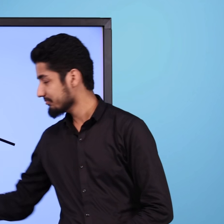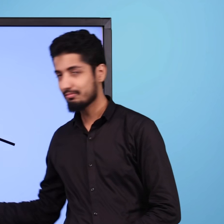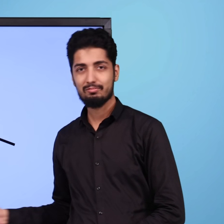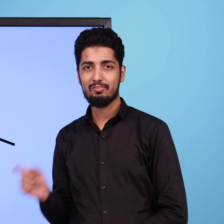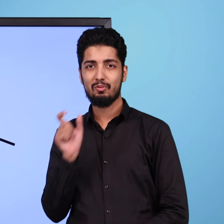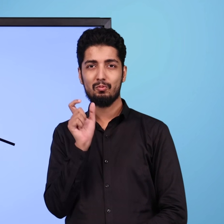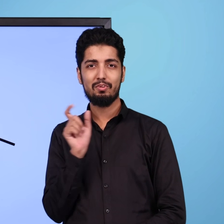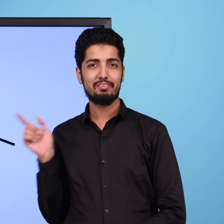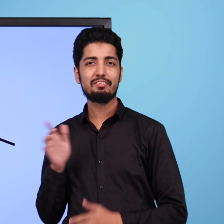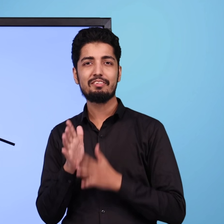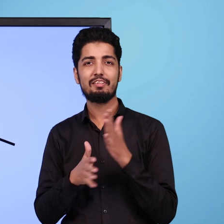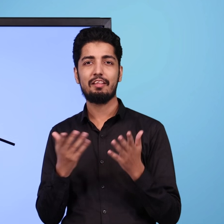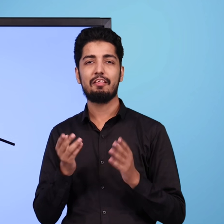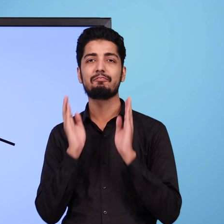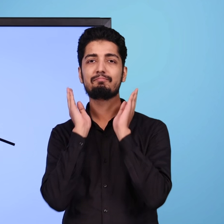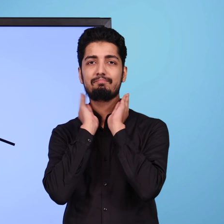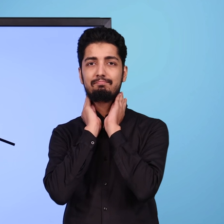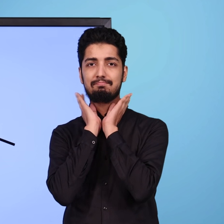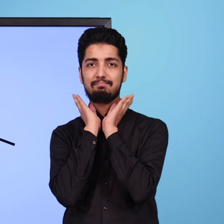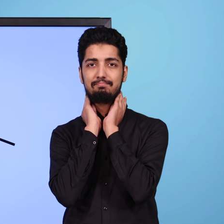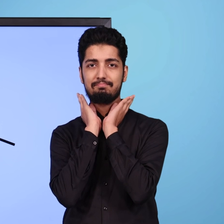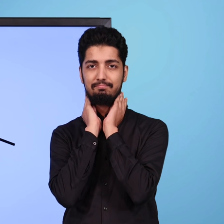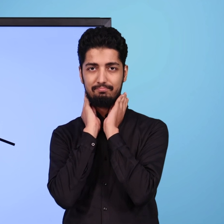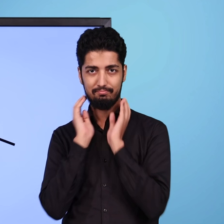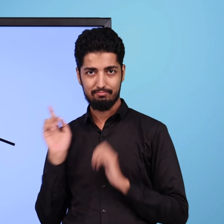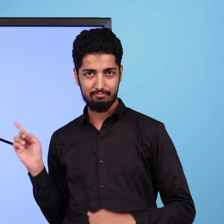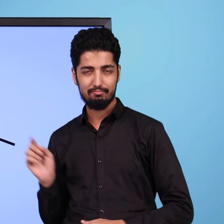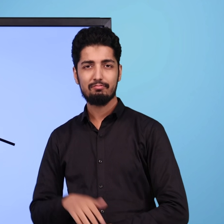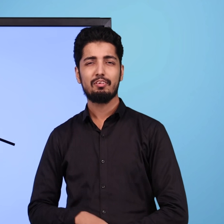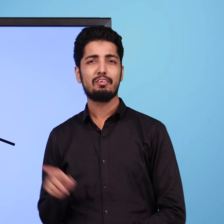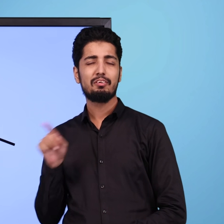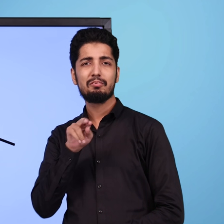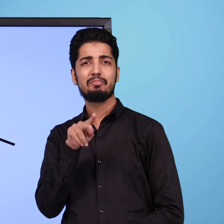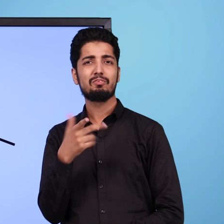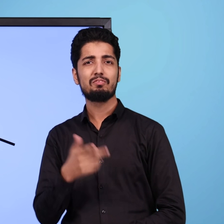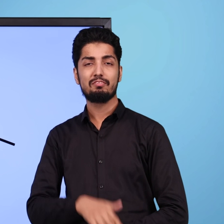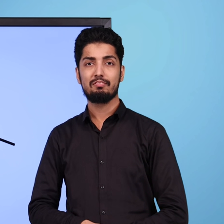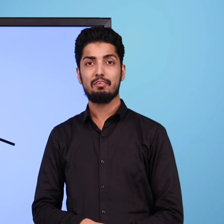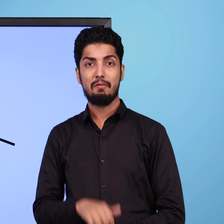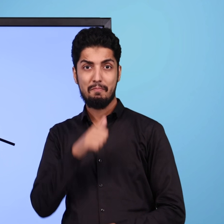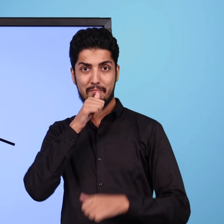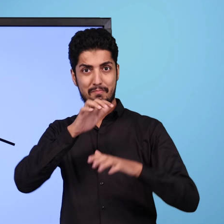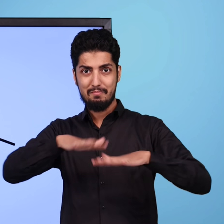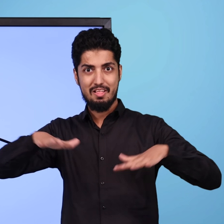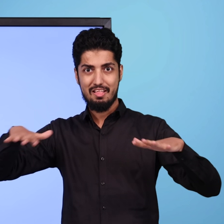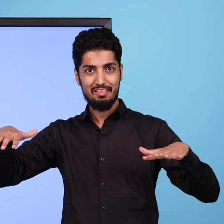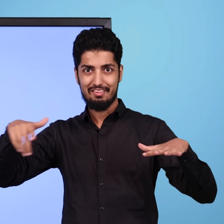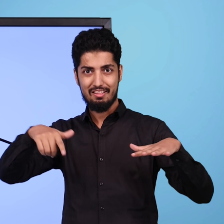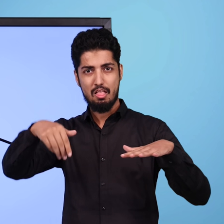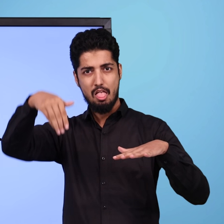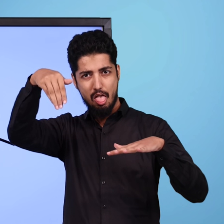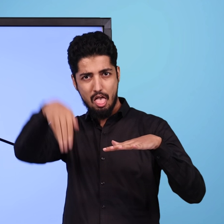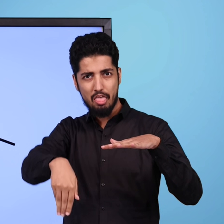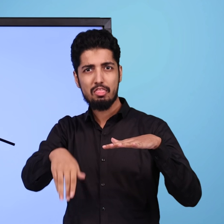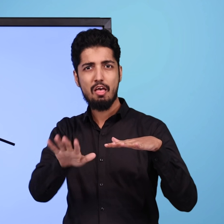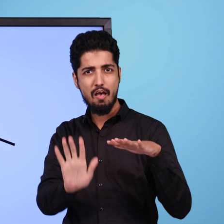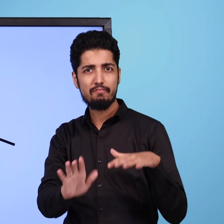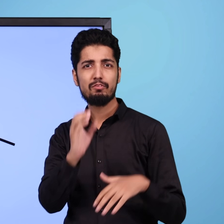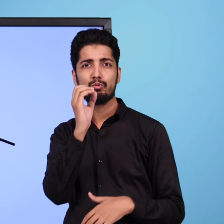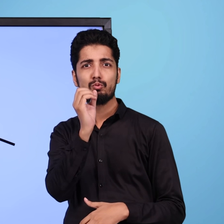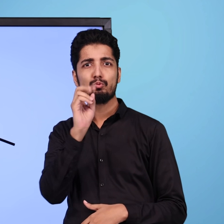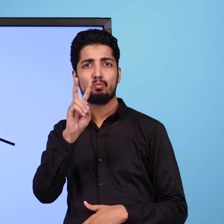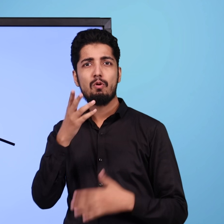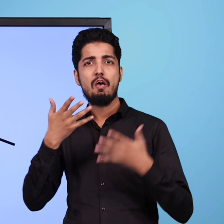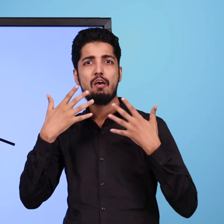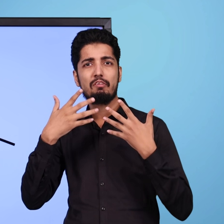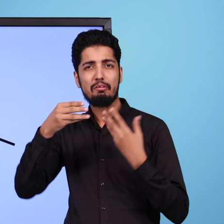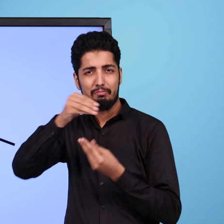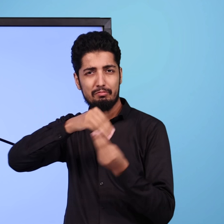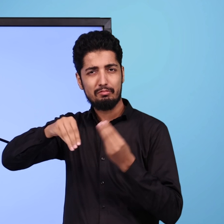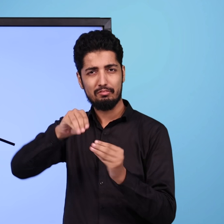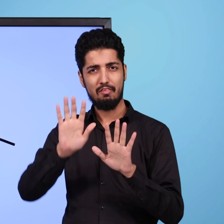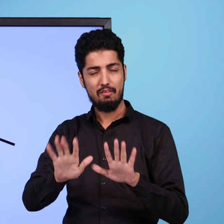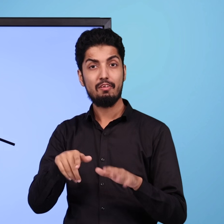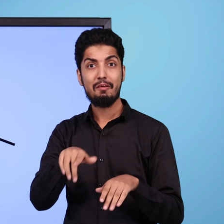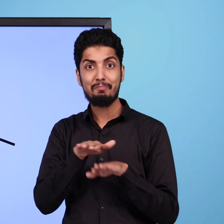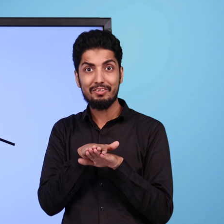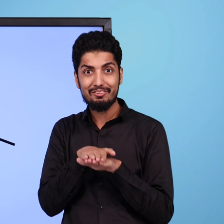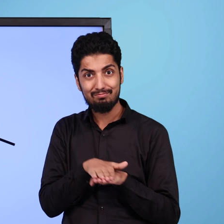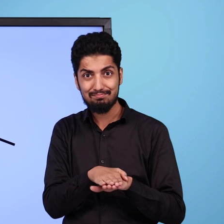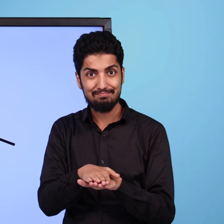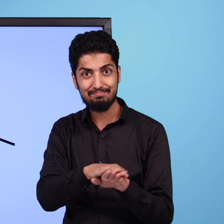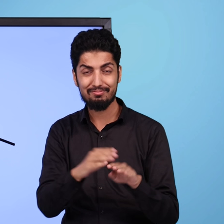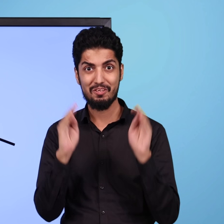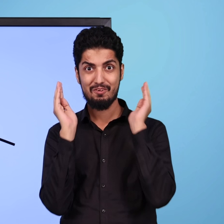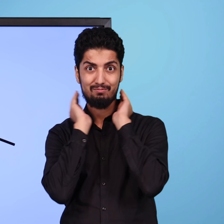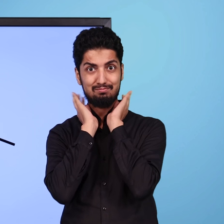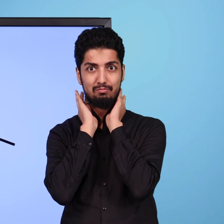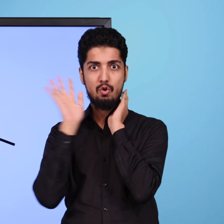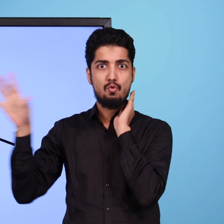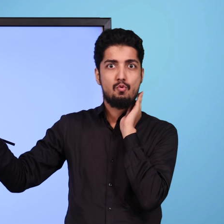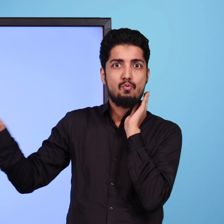This sign means gills. Gills are a part of fish that absorb oxygen from the air dissolved in water, and thus help them to breathe.